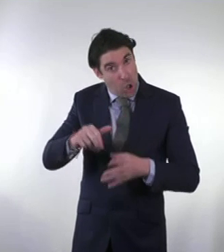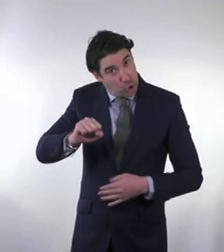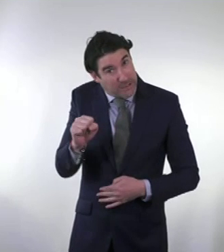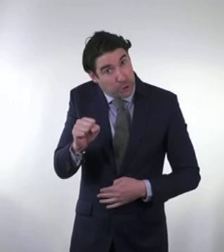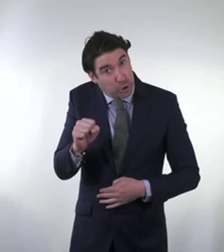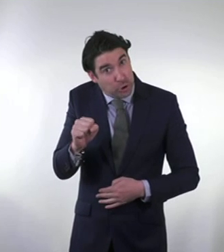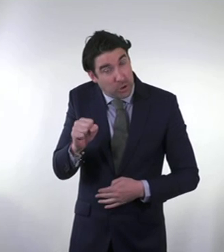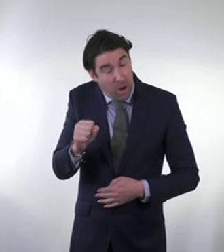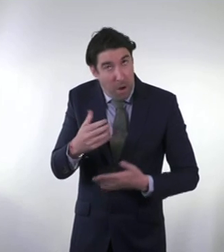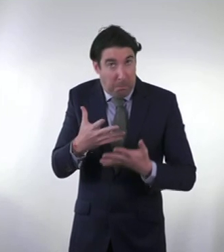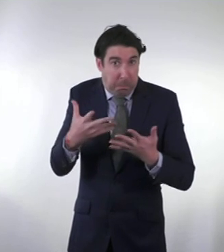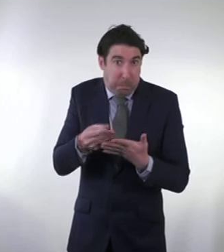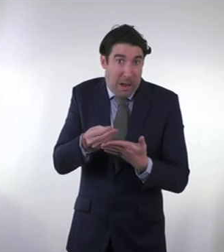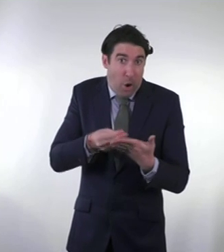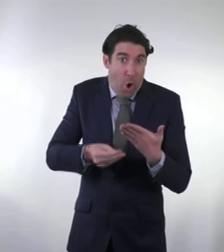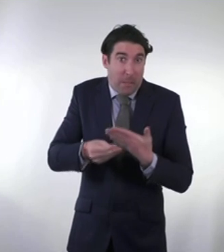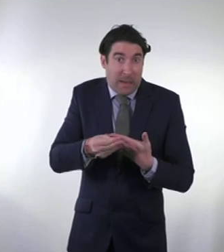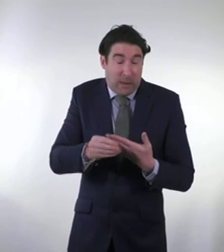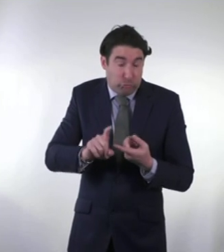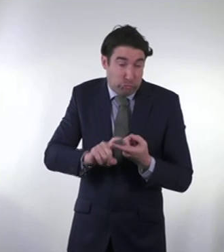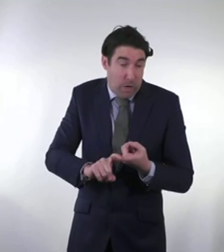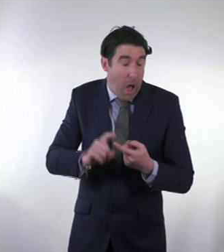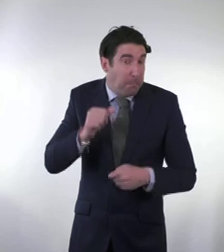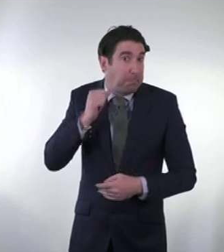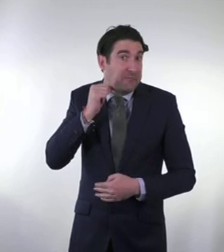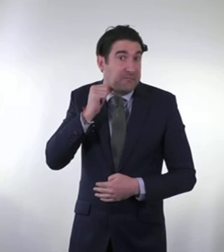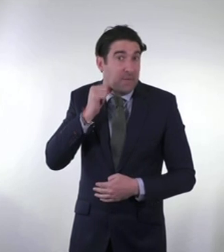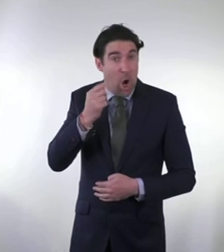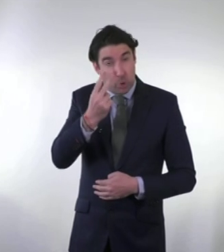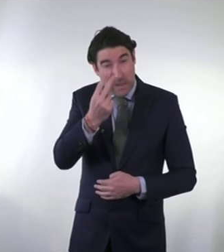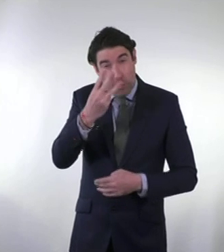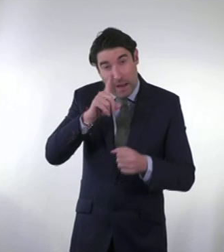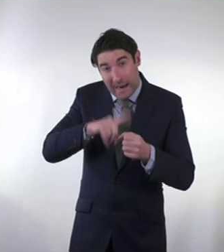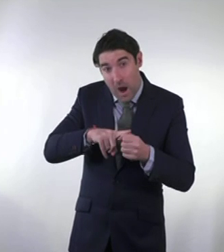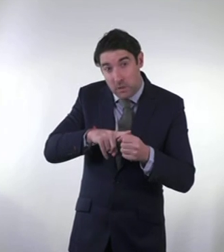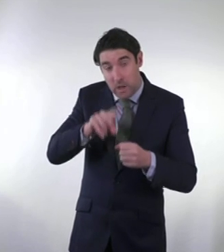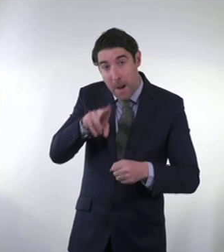Scottish beef will be going to the United States, thanks to the efforts of the British Government.